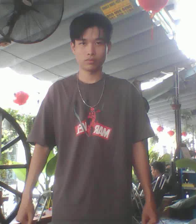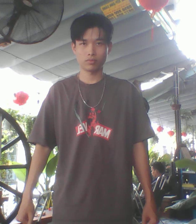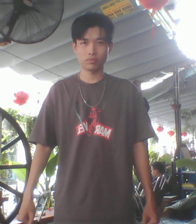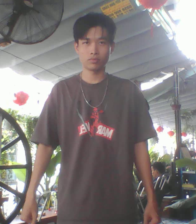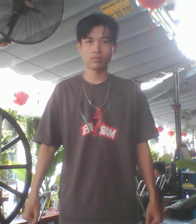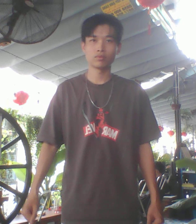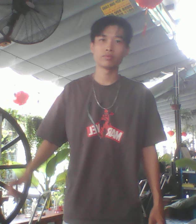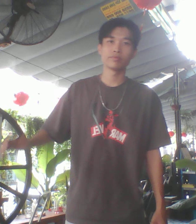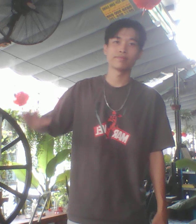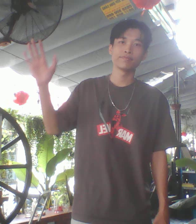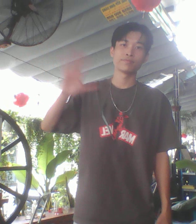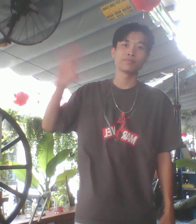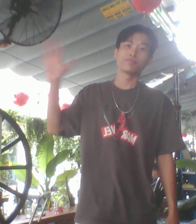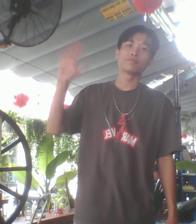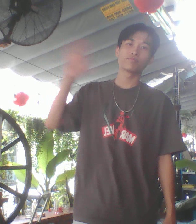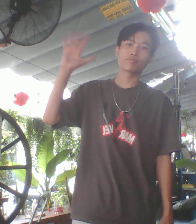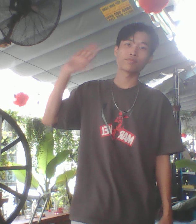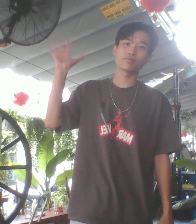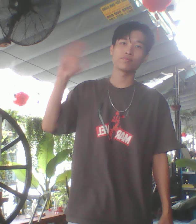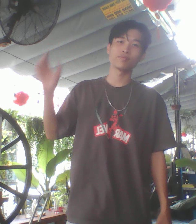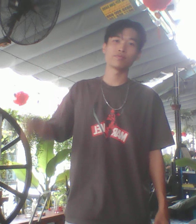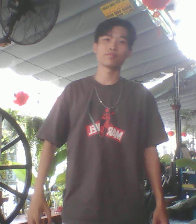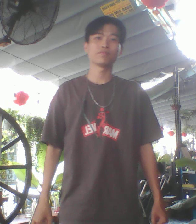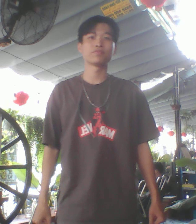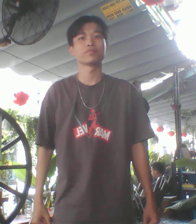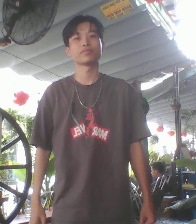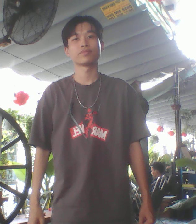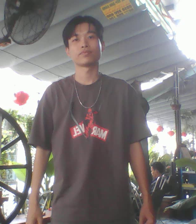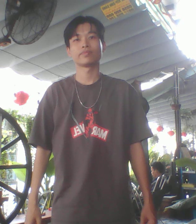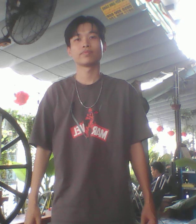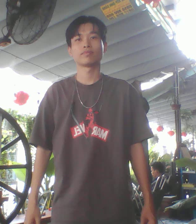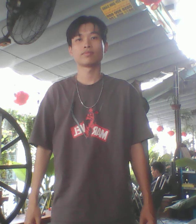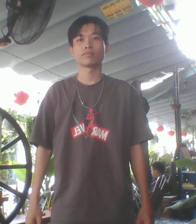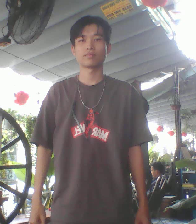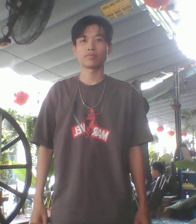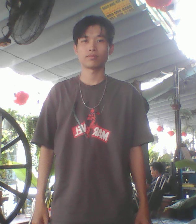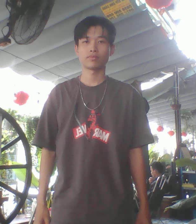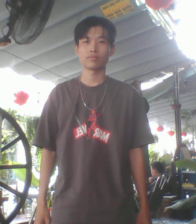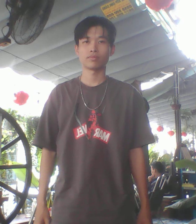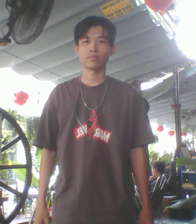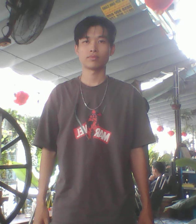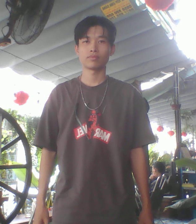xin chao